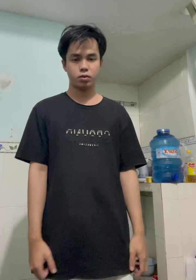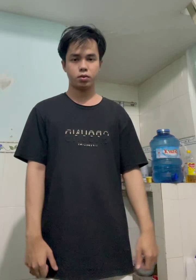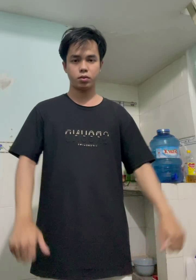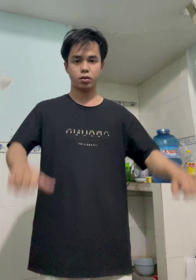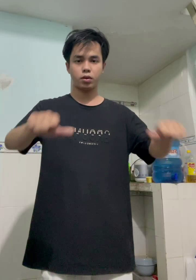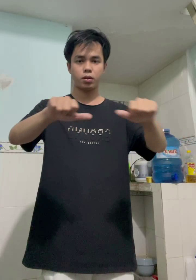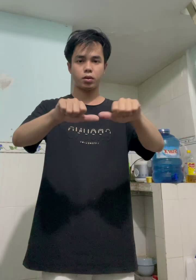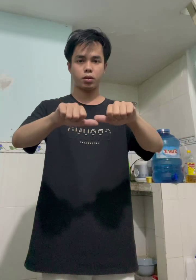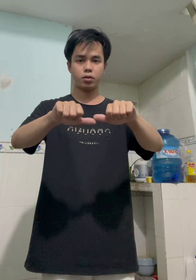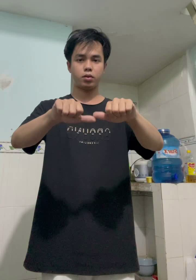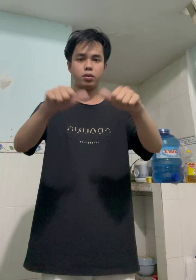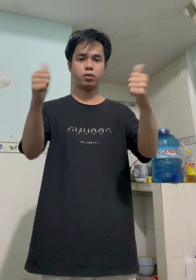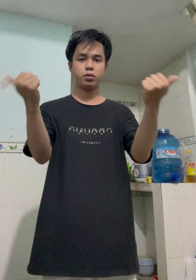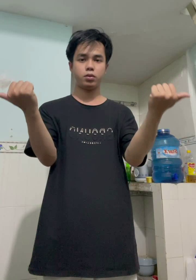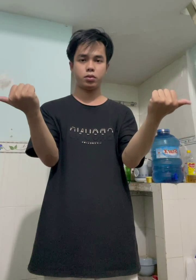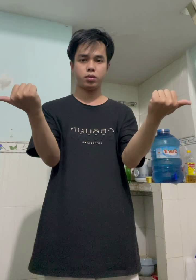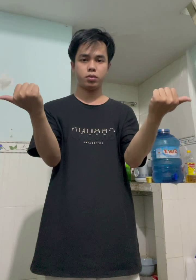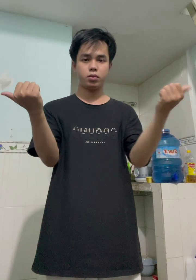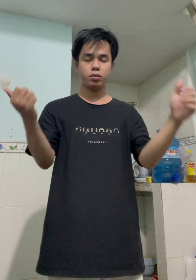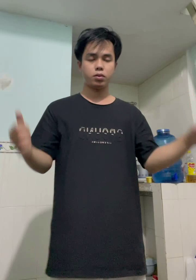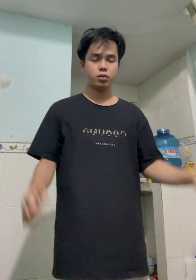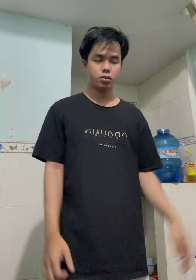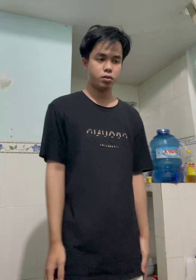o dau